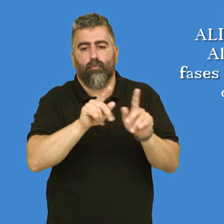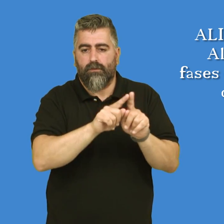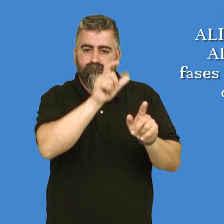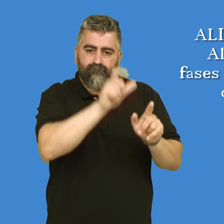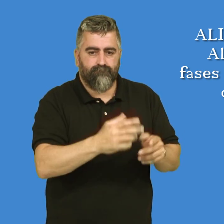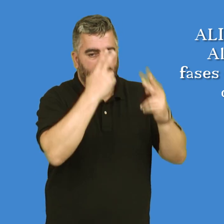persona